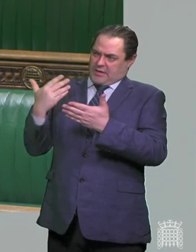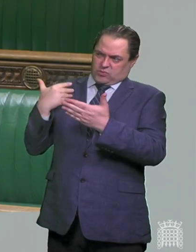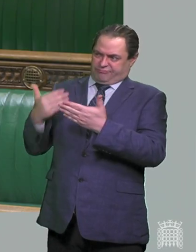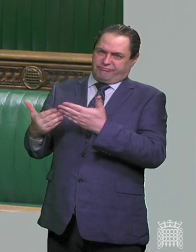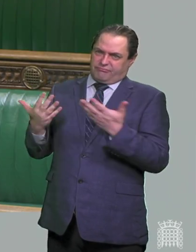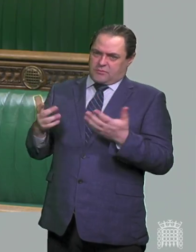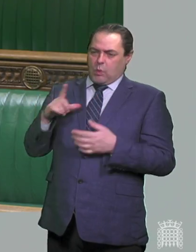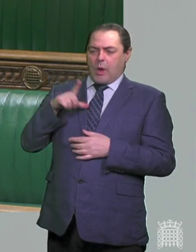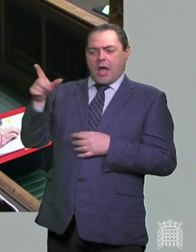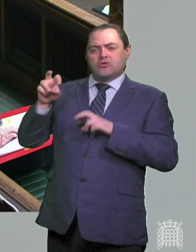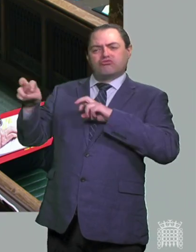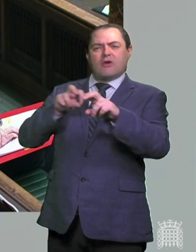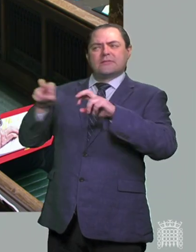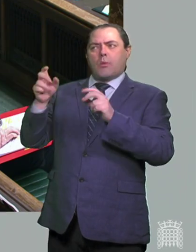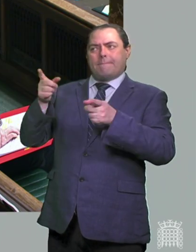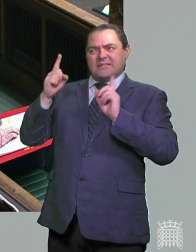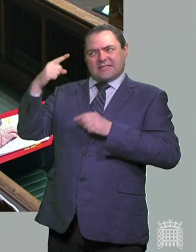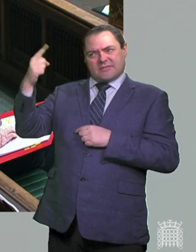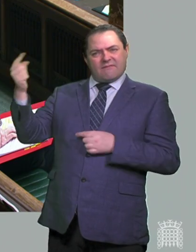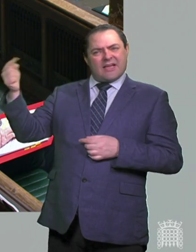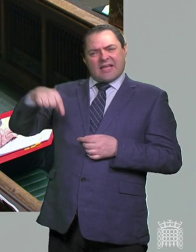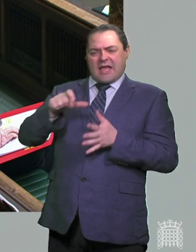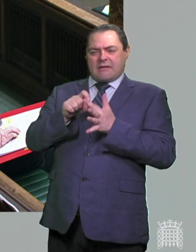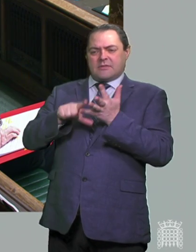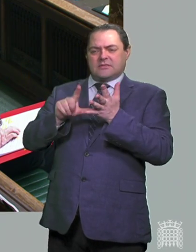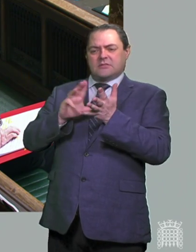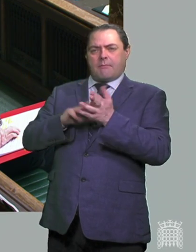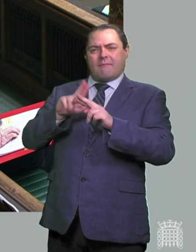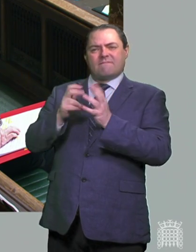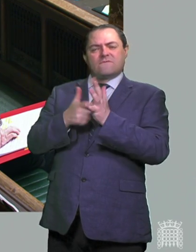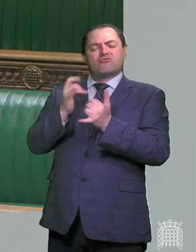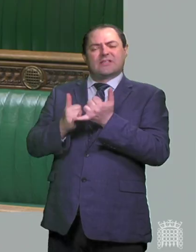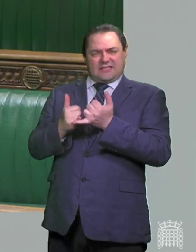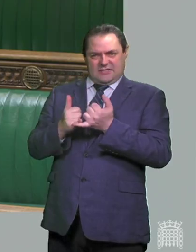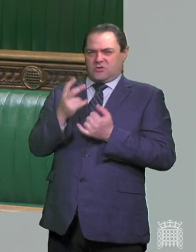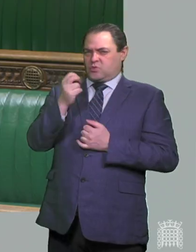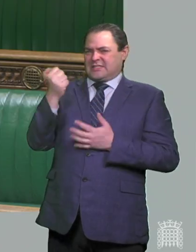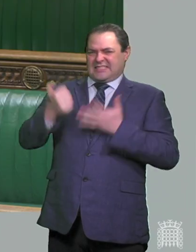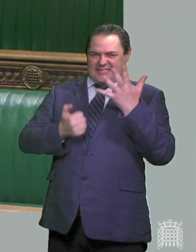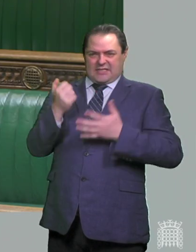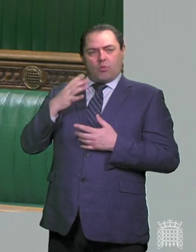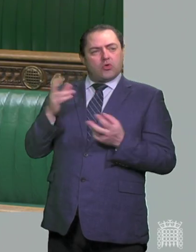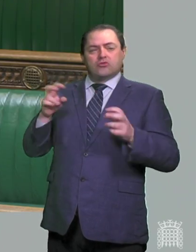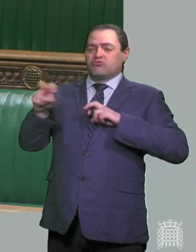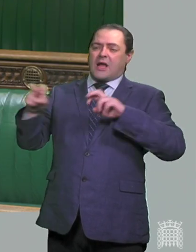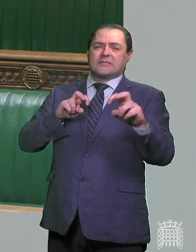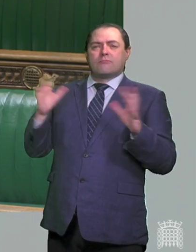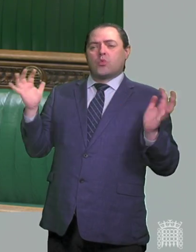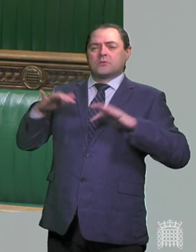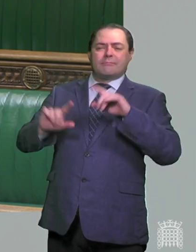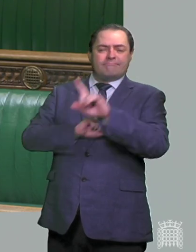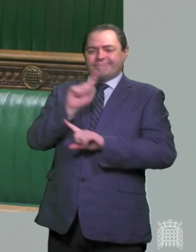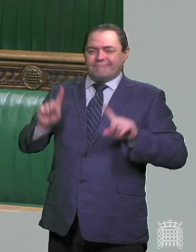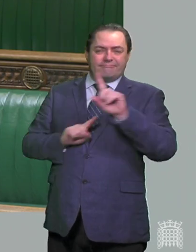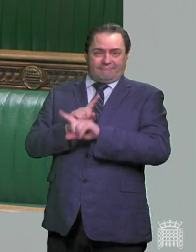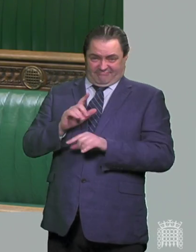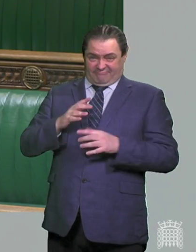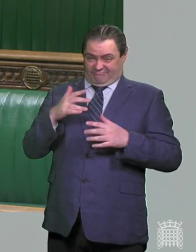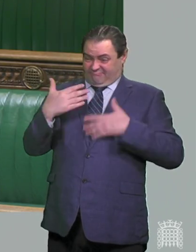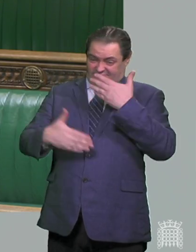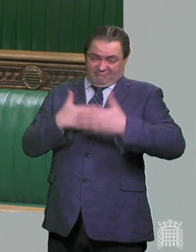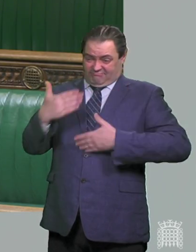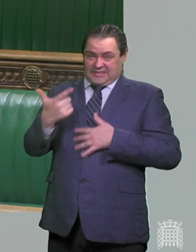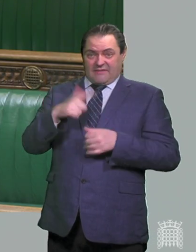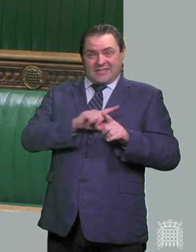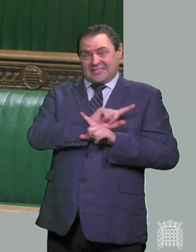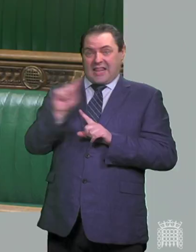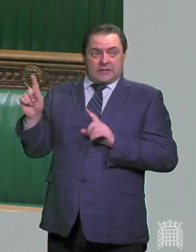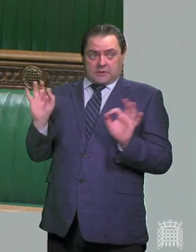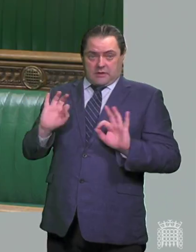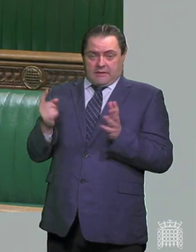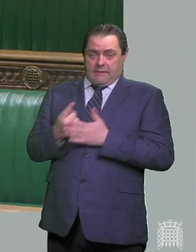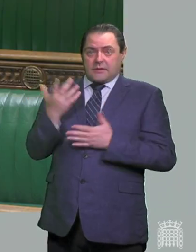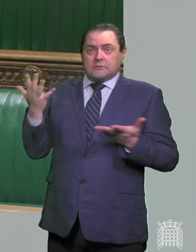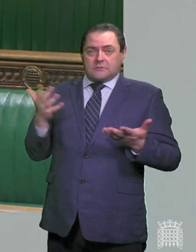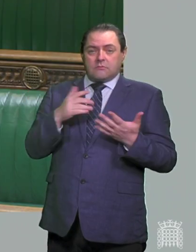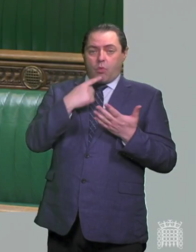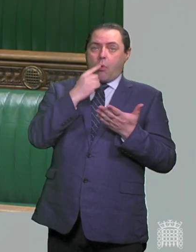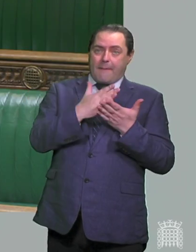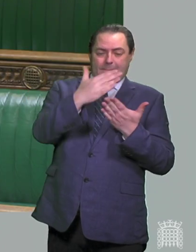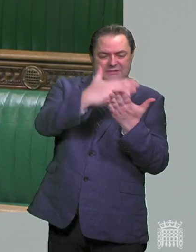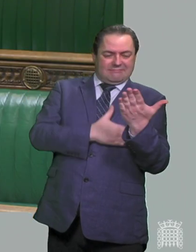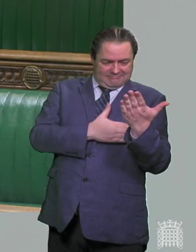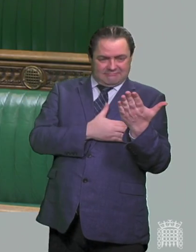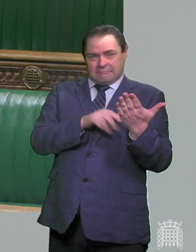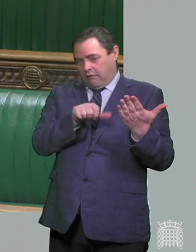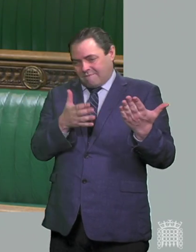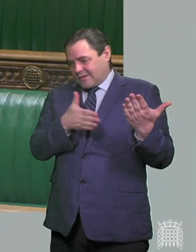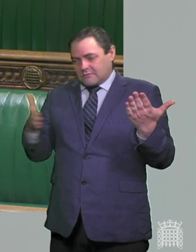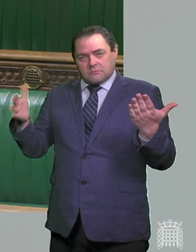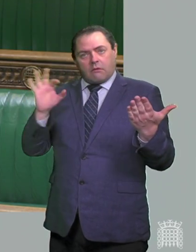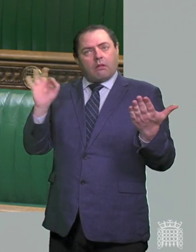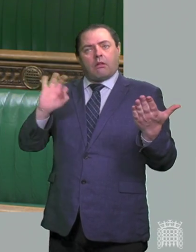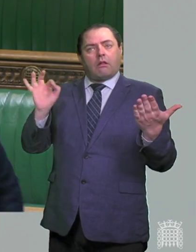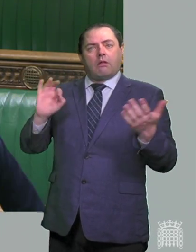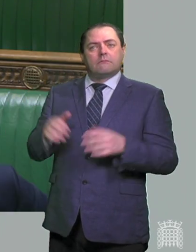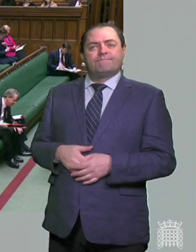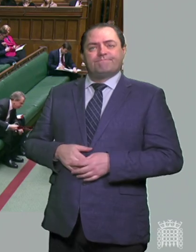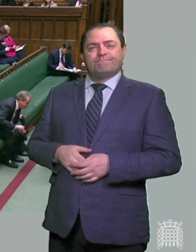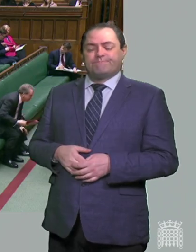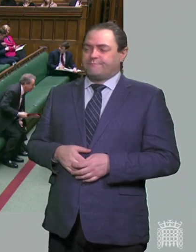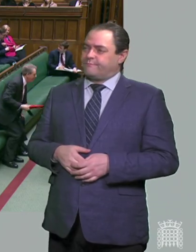As Transport Minister, he came to Dumfries in 2016 to hold a transport summit, and seven years later, precisely zero of the commitments given that day have been delivered.